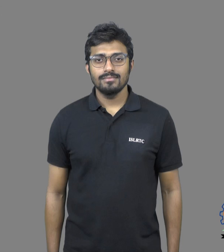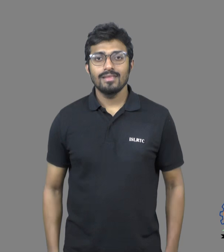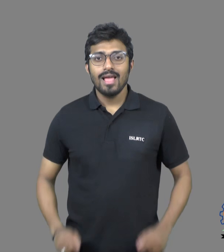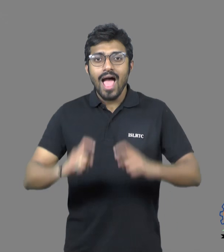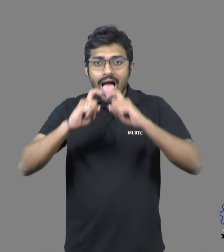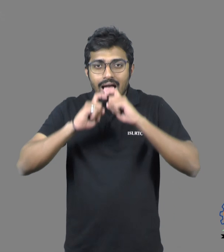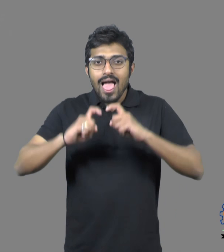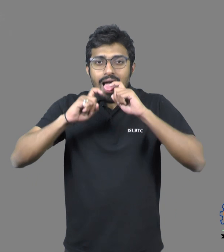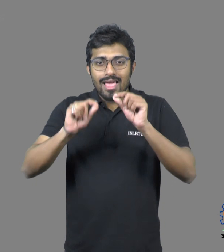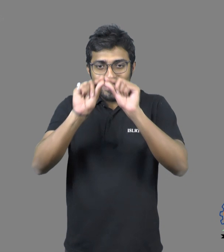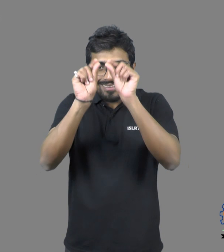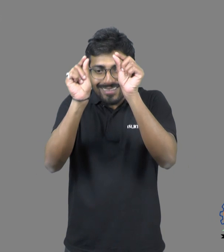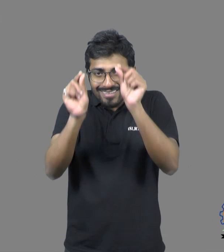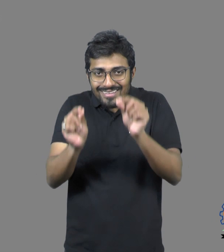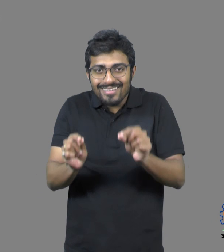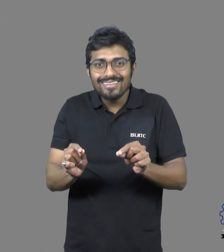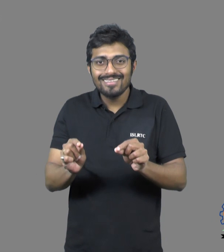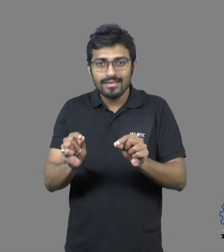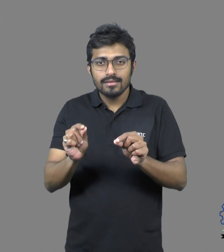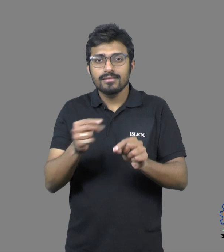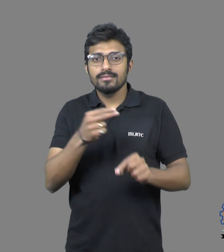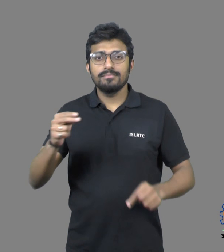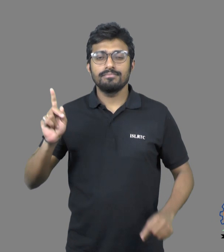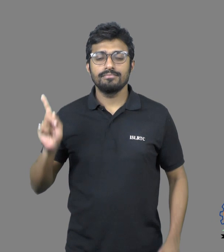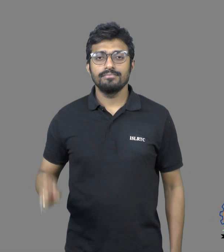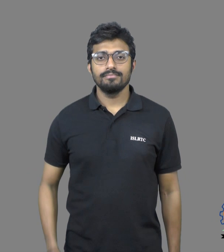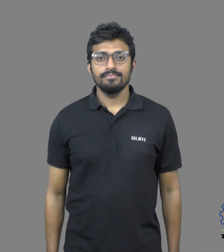Tongue Cleaner Tongue Scraper